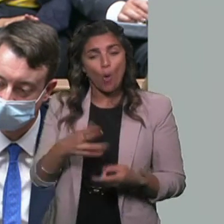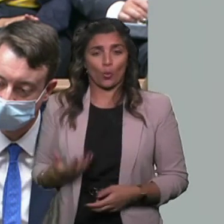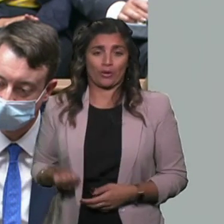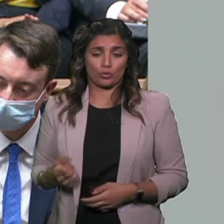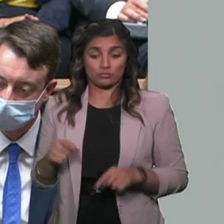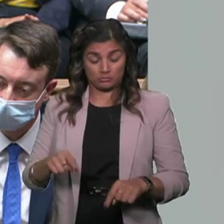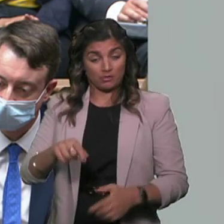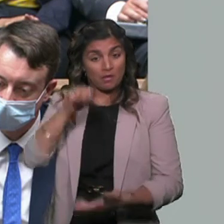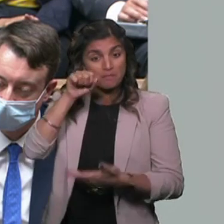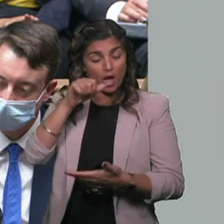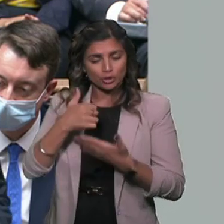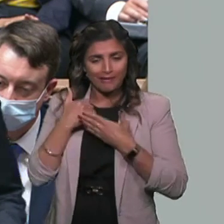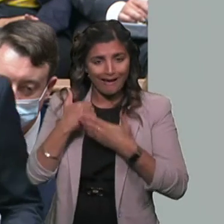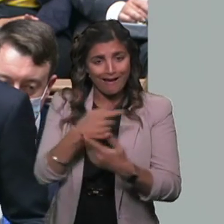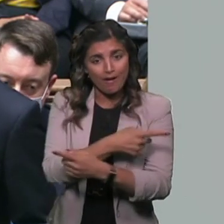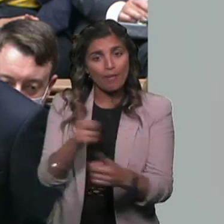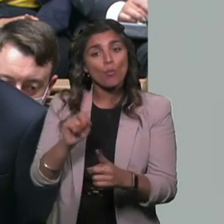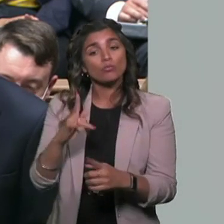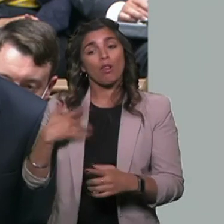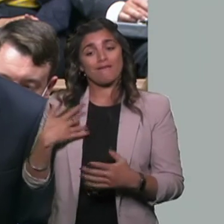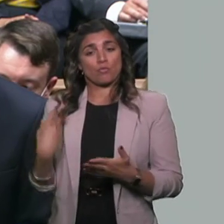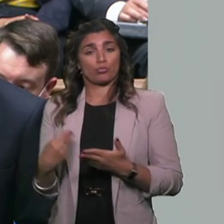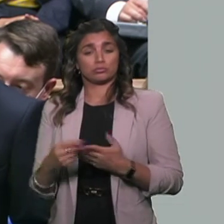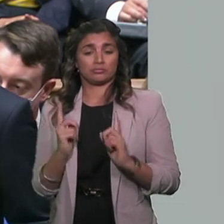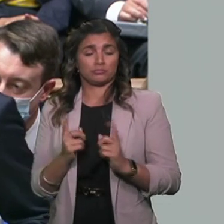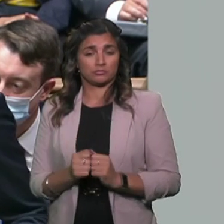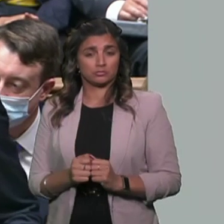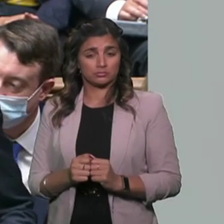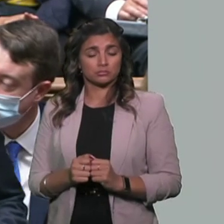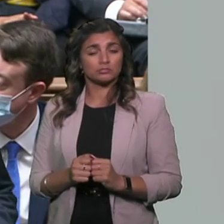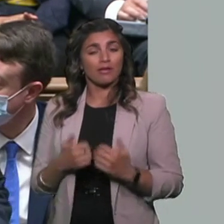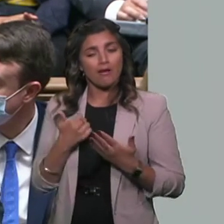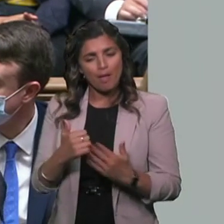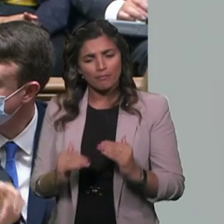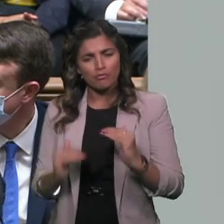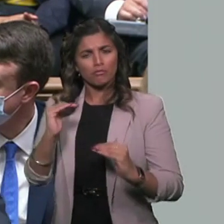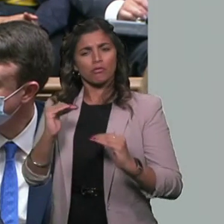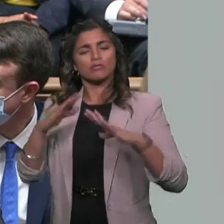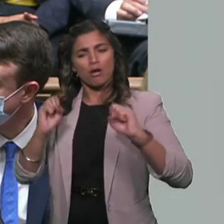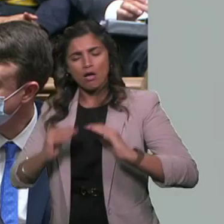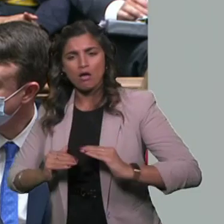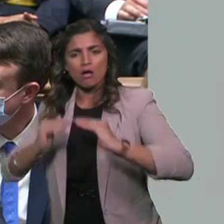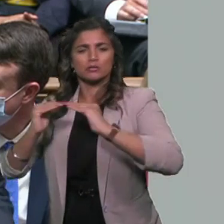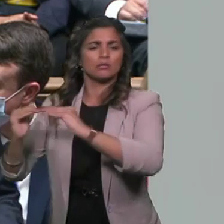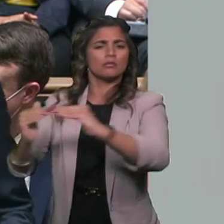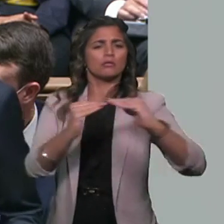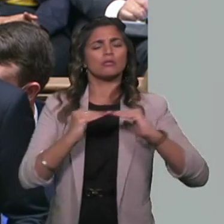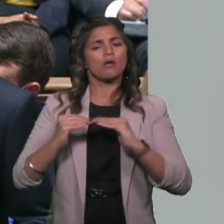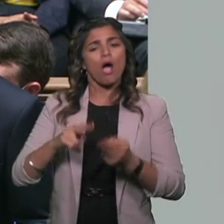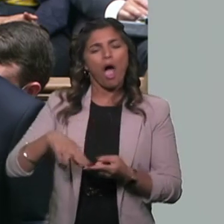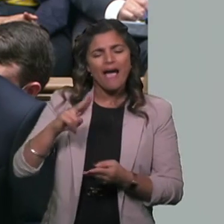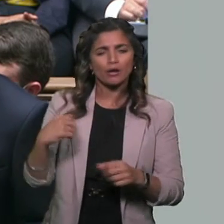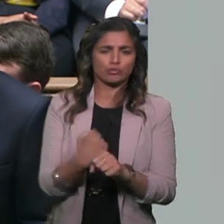This Budget helps with the cost of living. This Budget levels up to a higher-wage, higher-skill, higher-productivity economy.